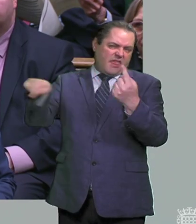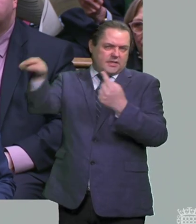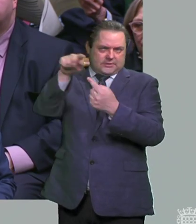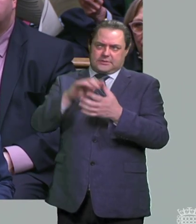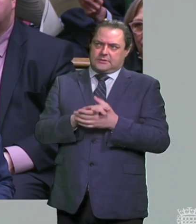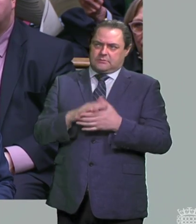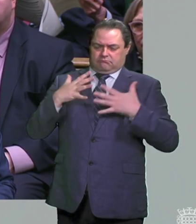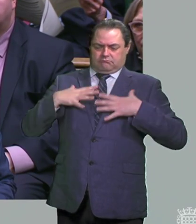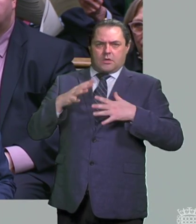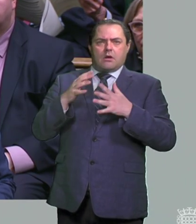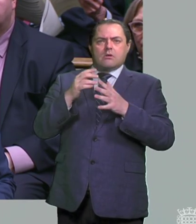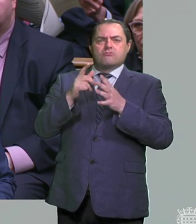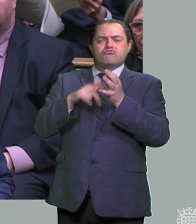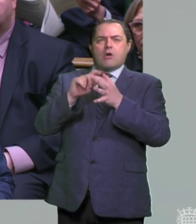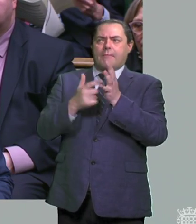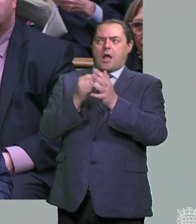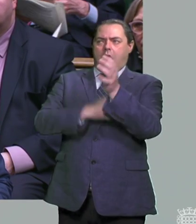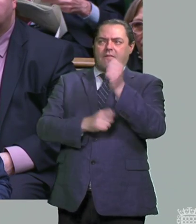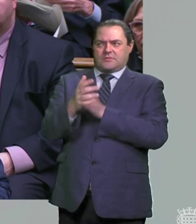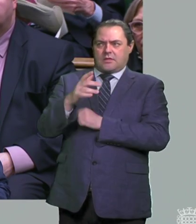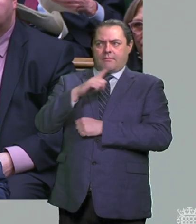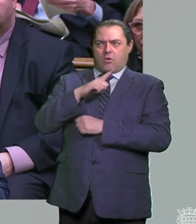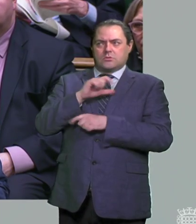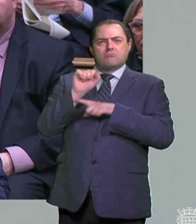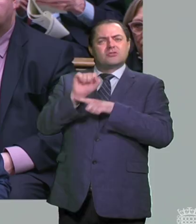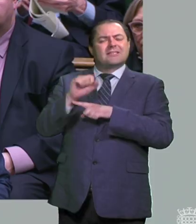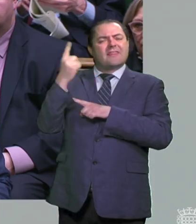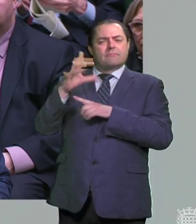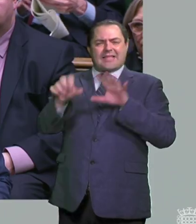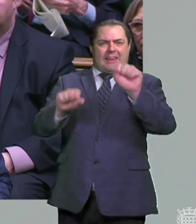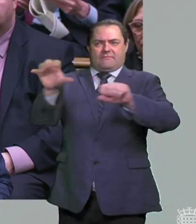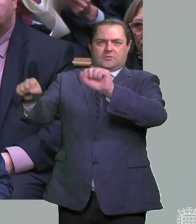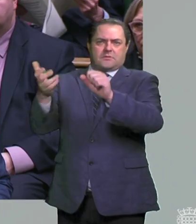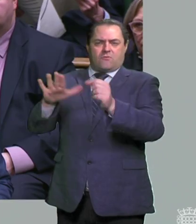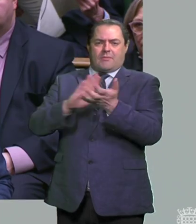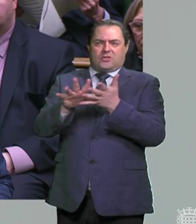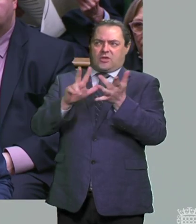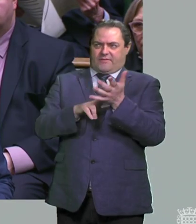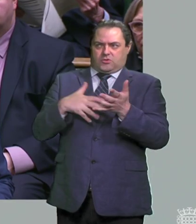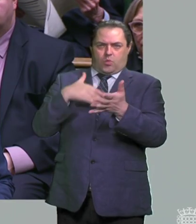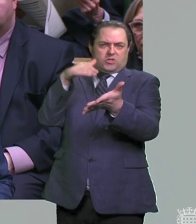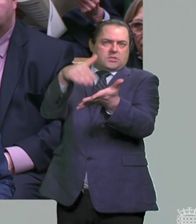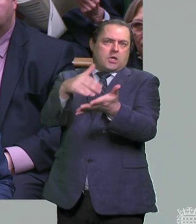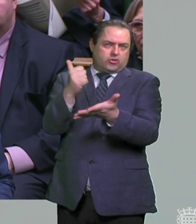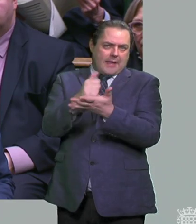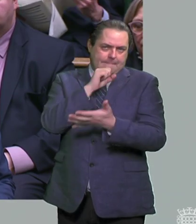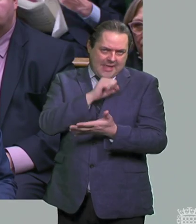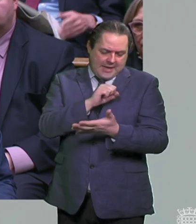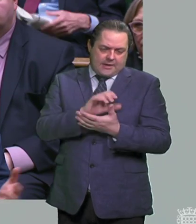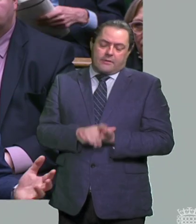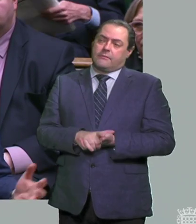They were wearing rubber gloves because, supposedly, they were protecting themselves from contracting HIV by touching gay men.